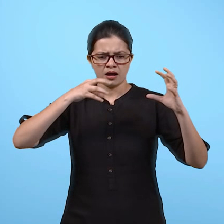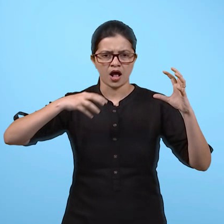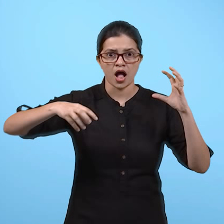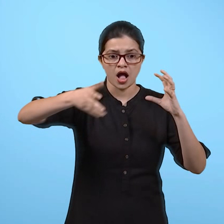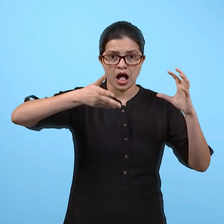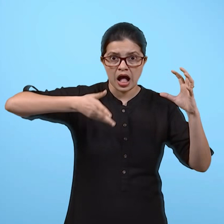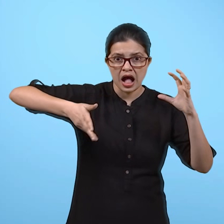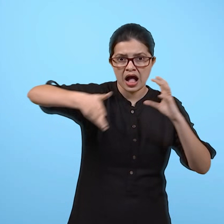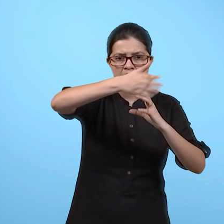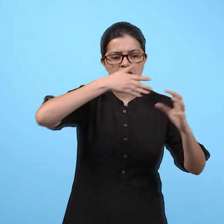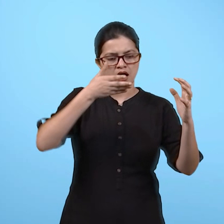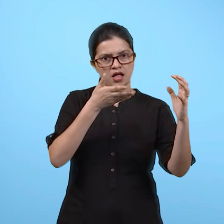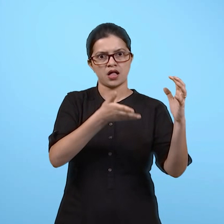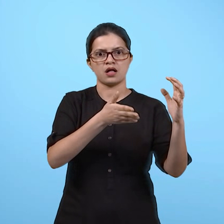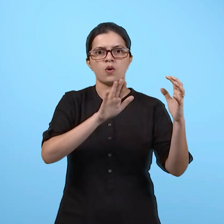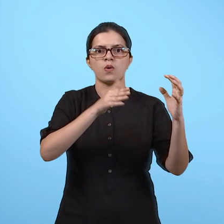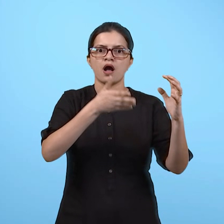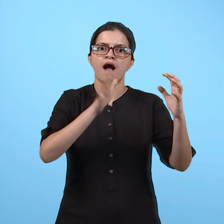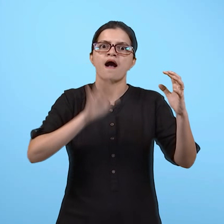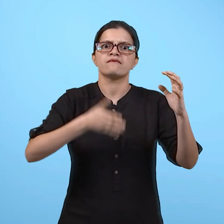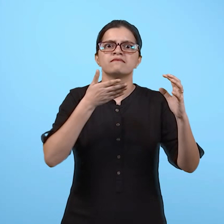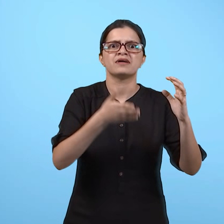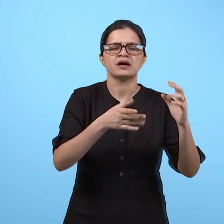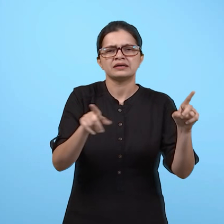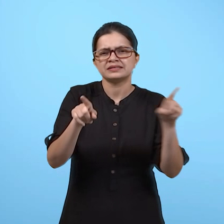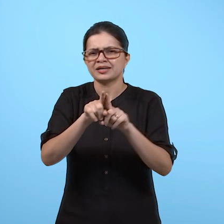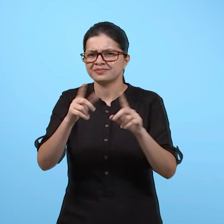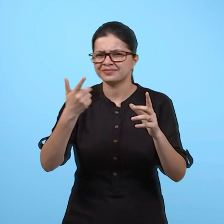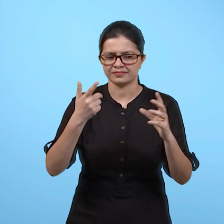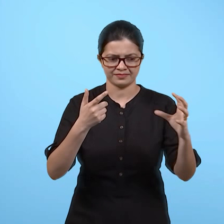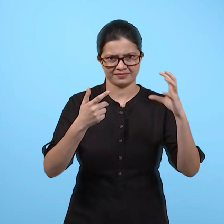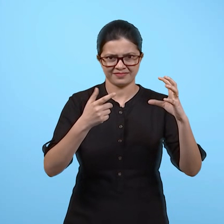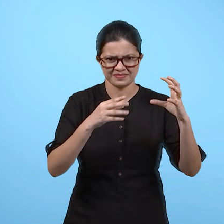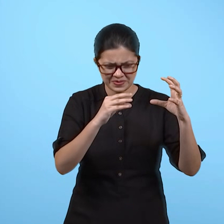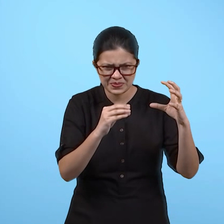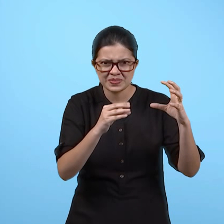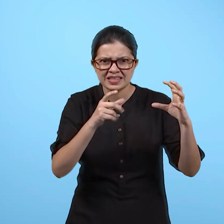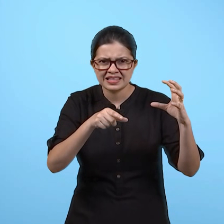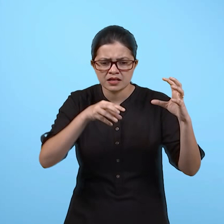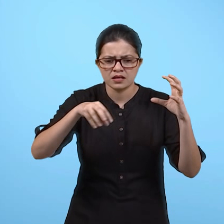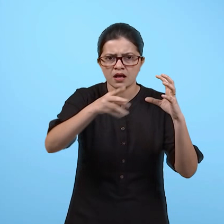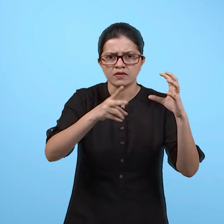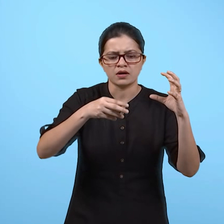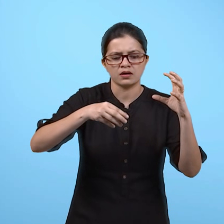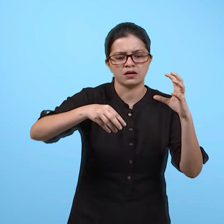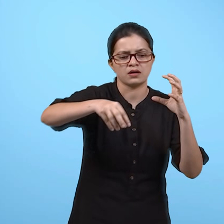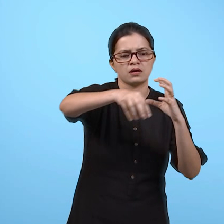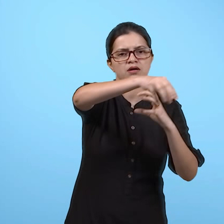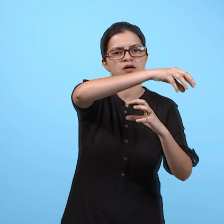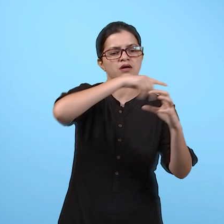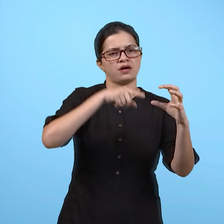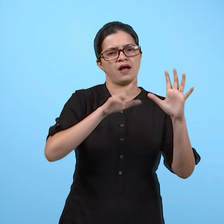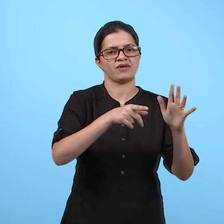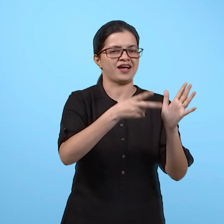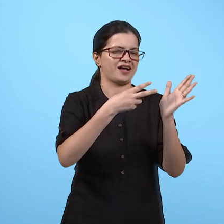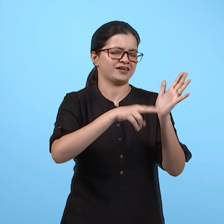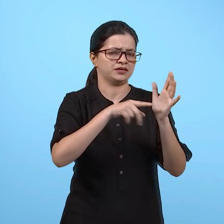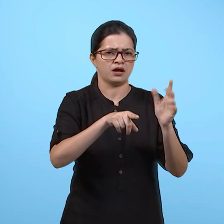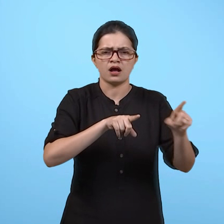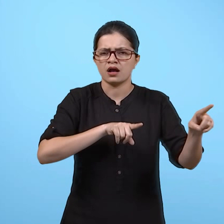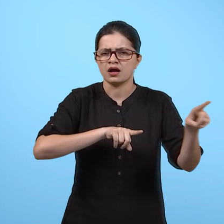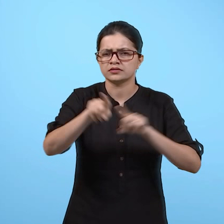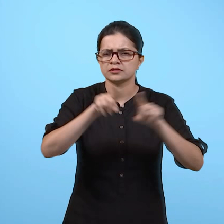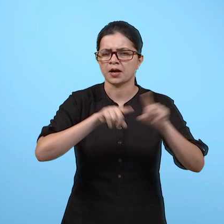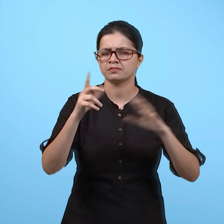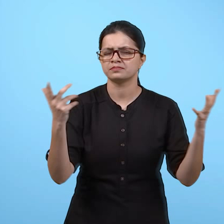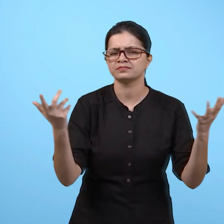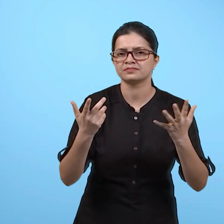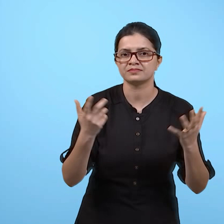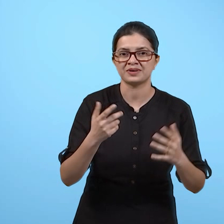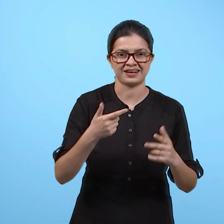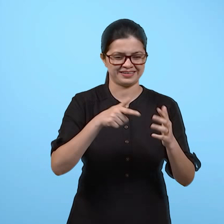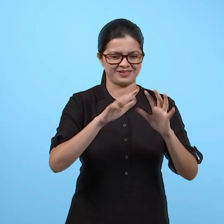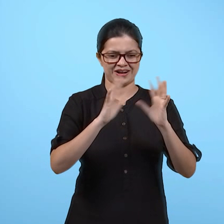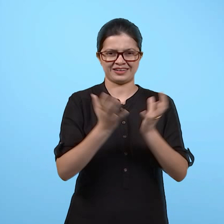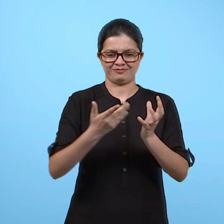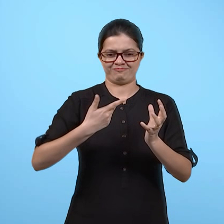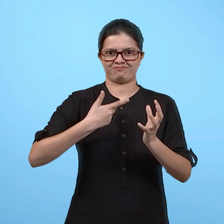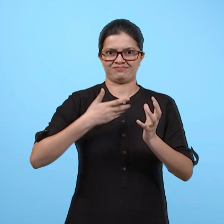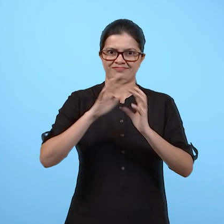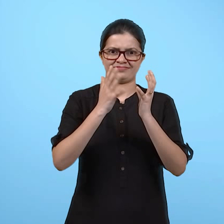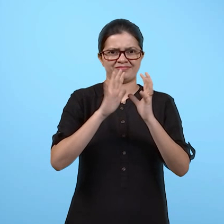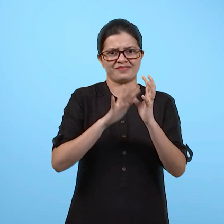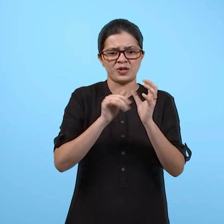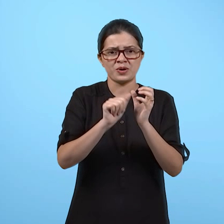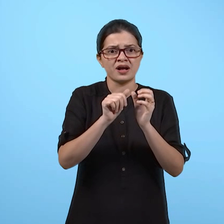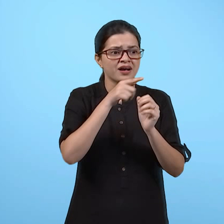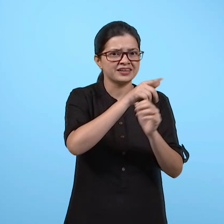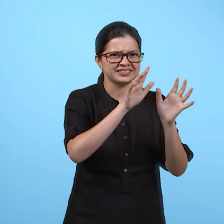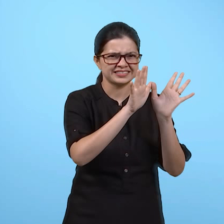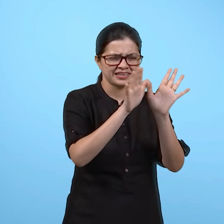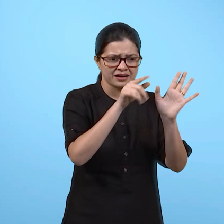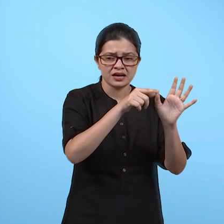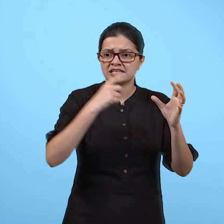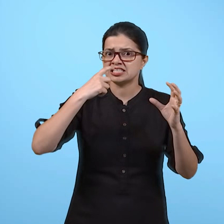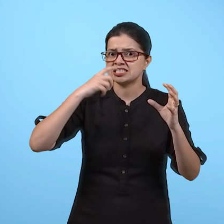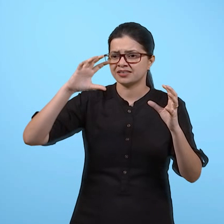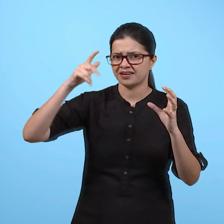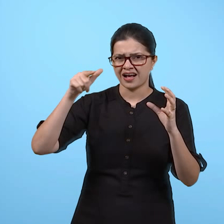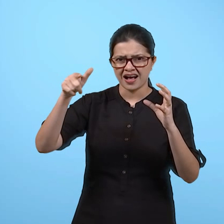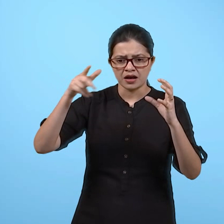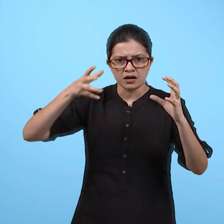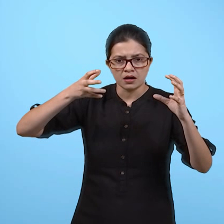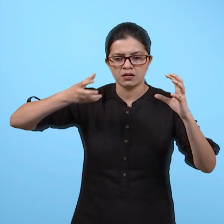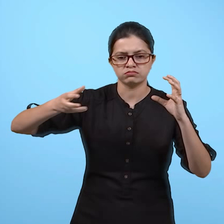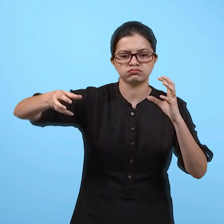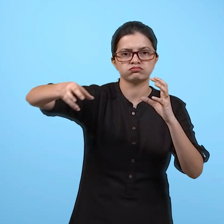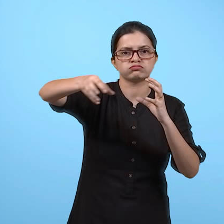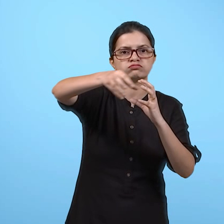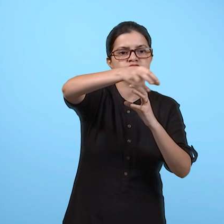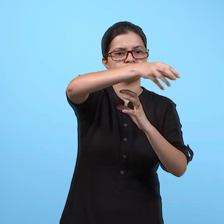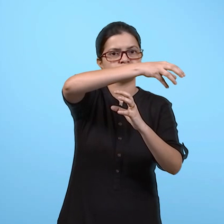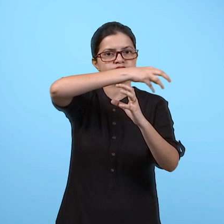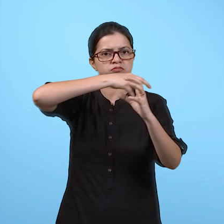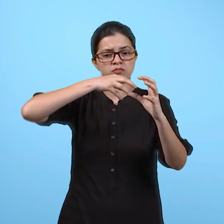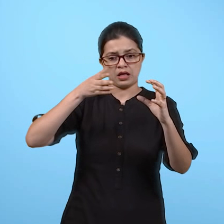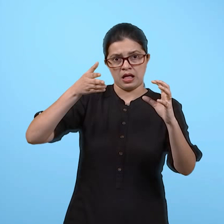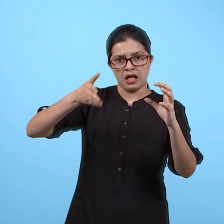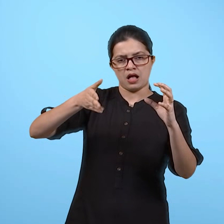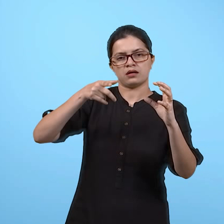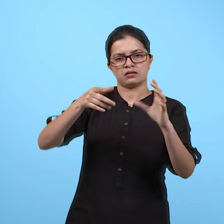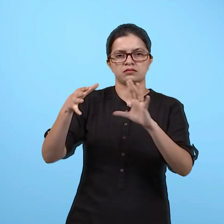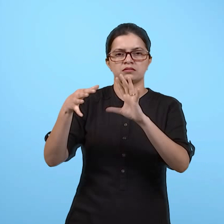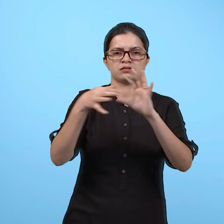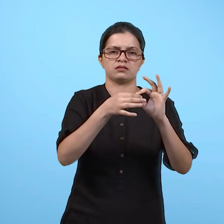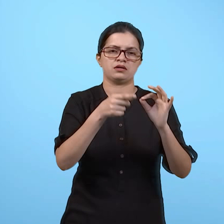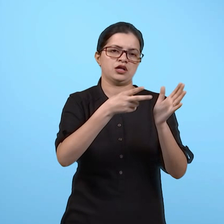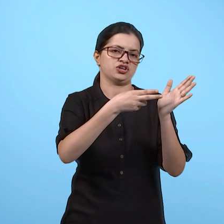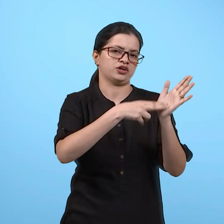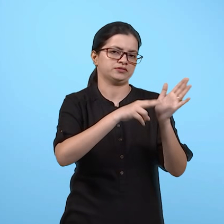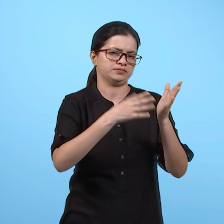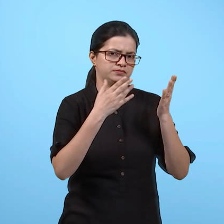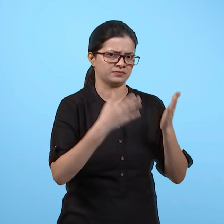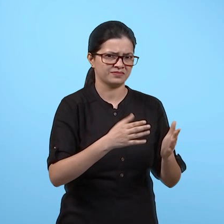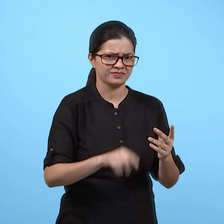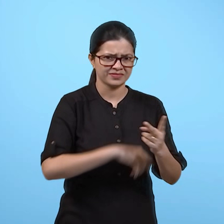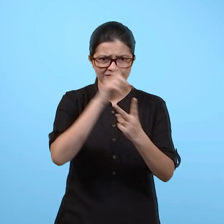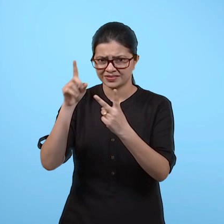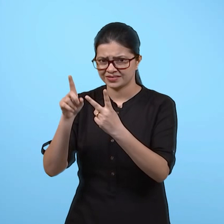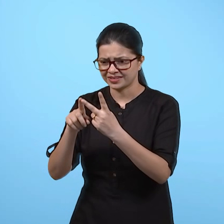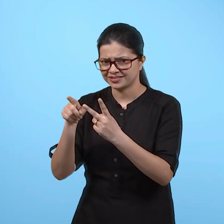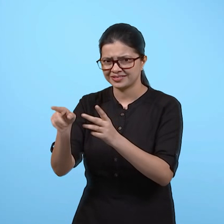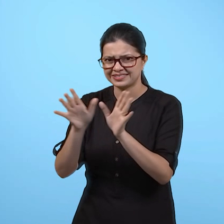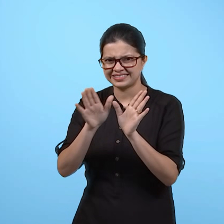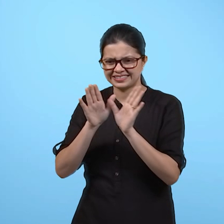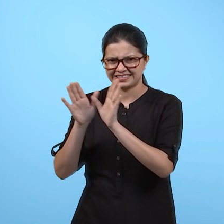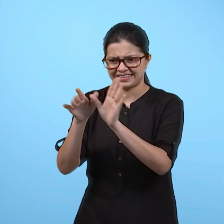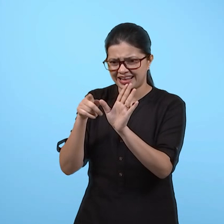A natural satellite is a celestial body that moves around the planets in the same way as the planets move around the sun. For example, the moon is a satellite of earth. A human-made satellite